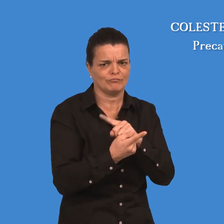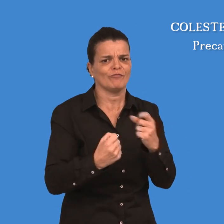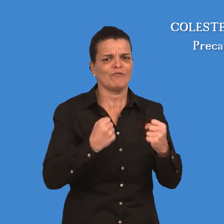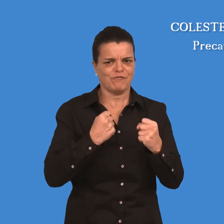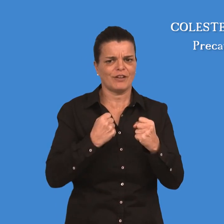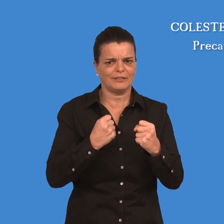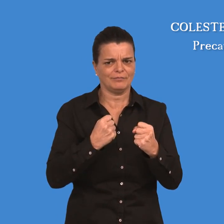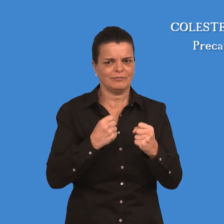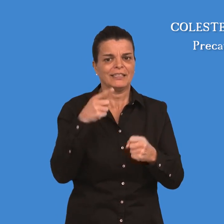fuerte